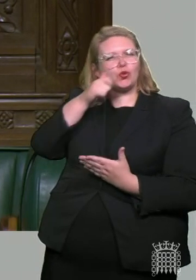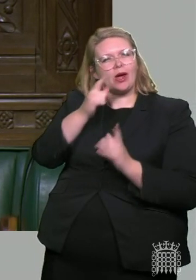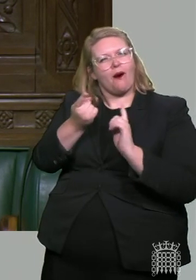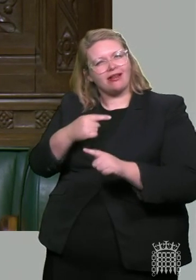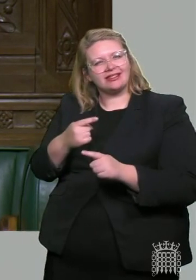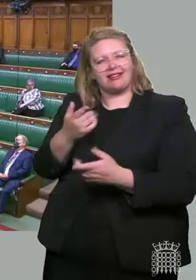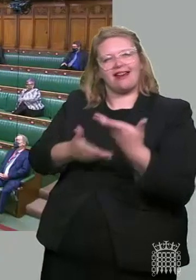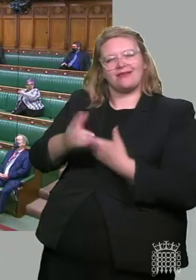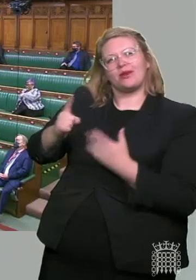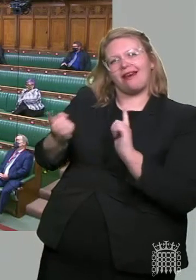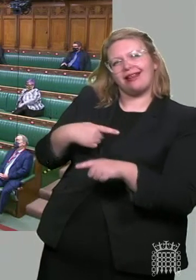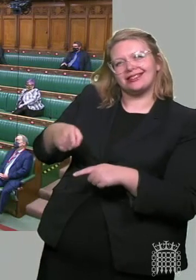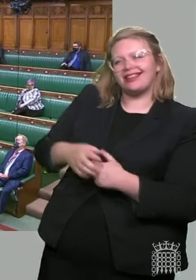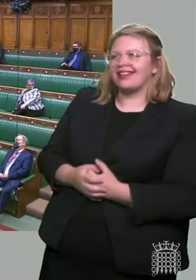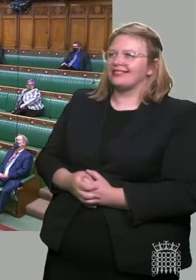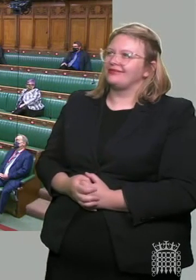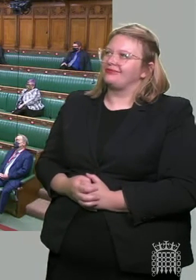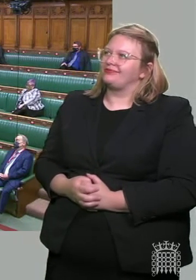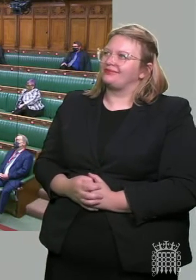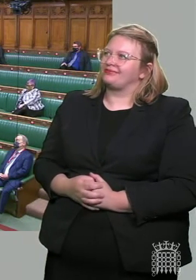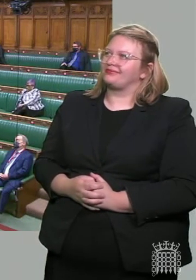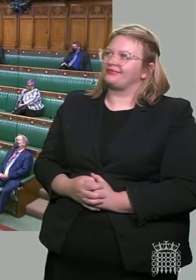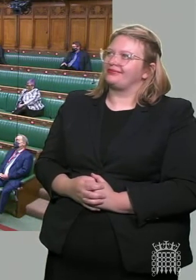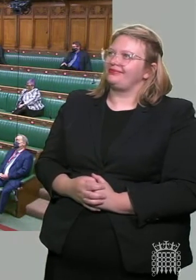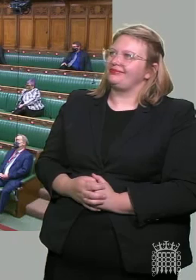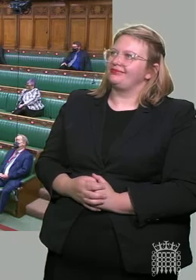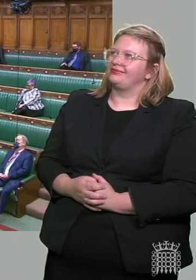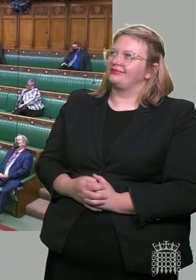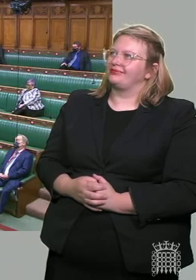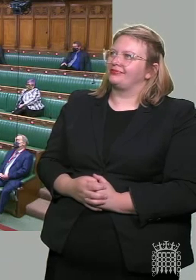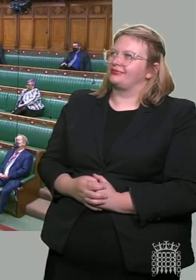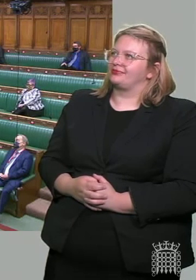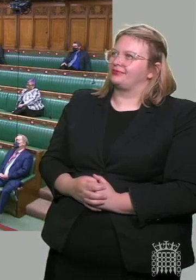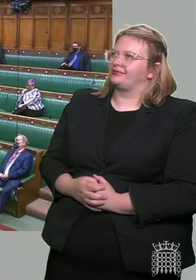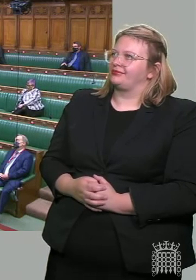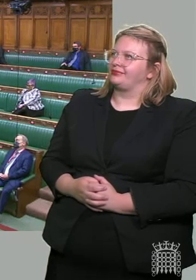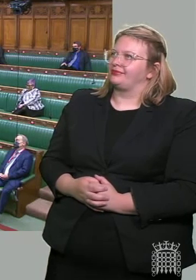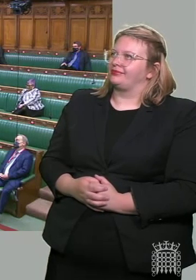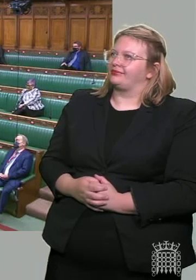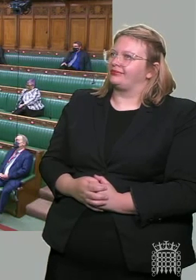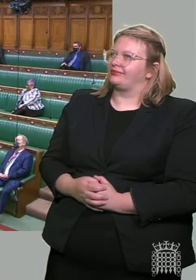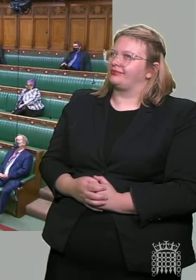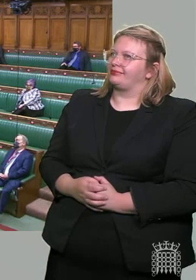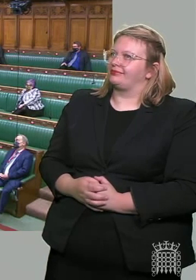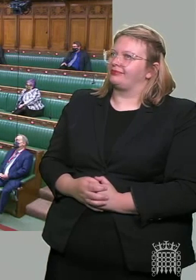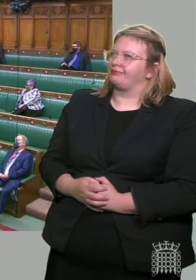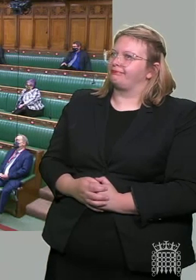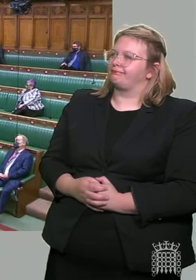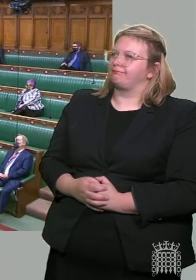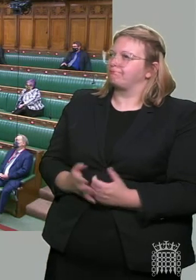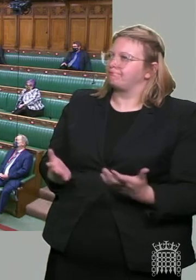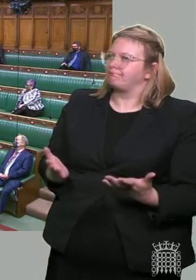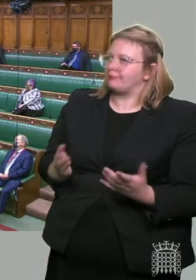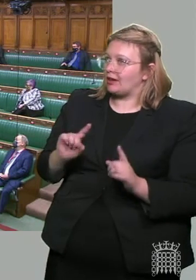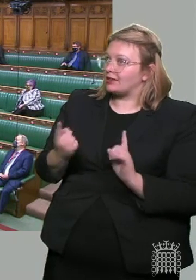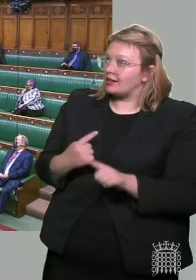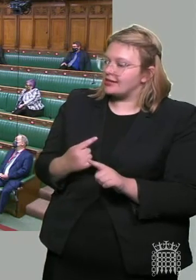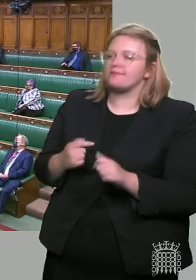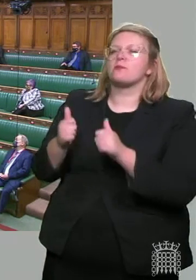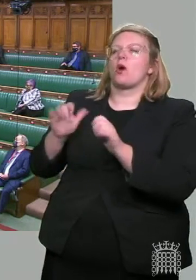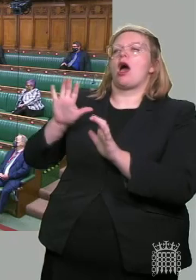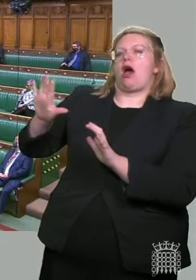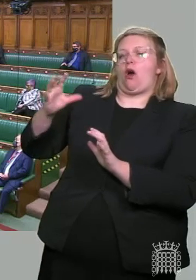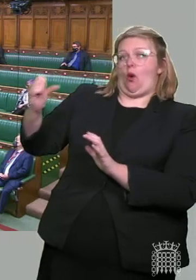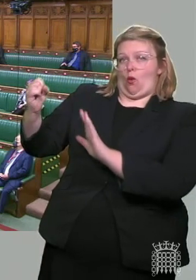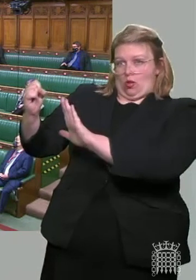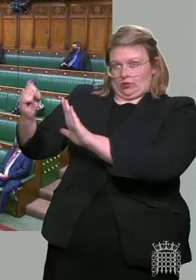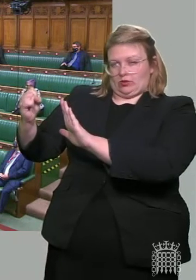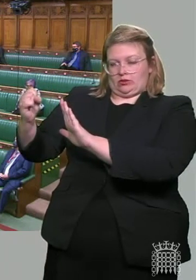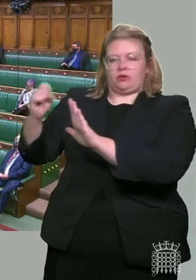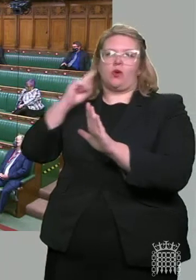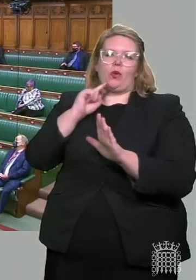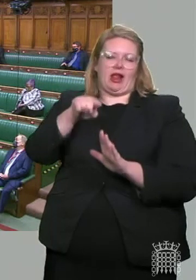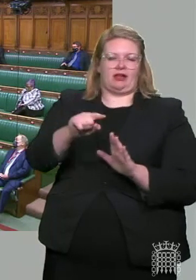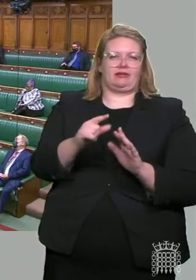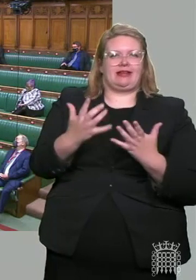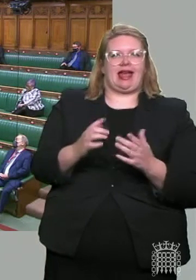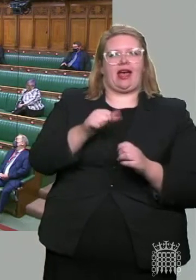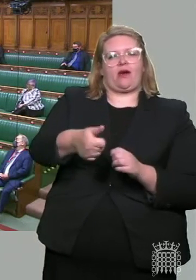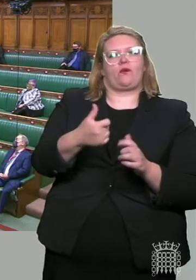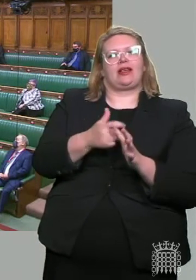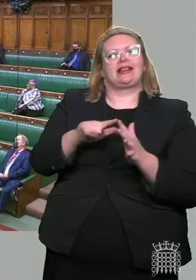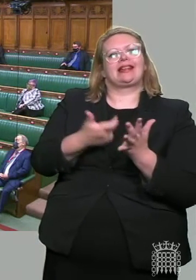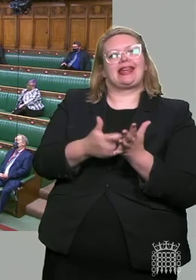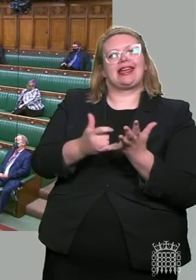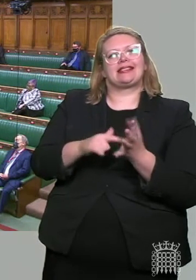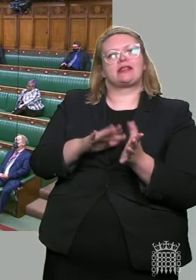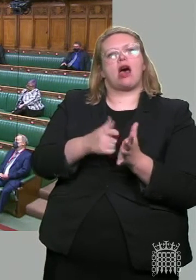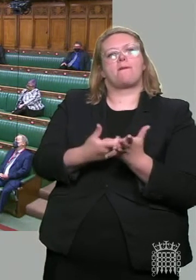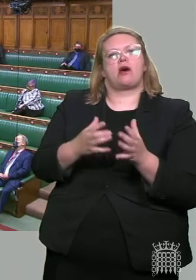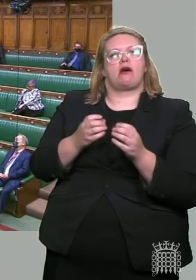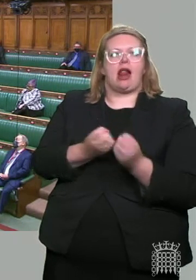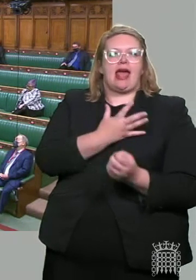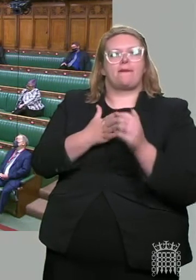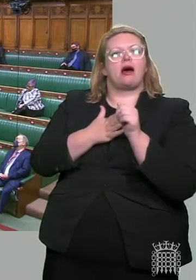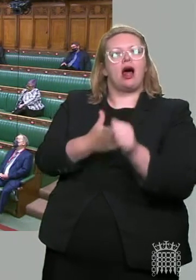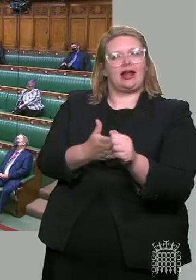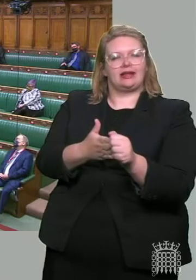We will try to come back to that question, and I will go to the Leader of the Opposition, Keir Starmer.